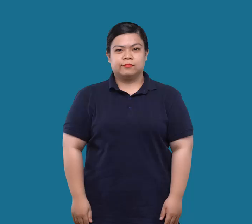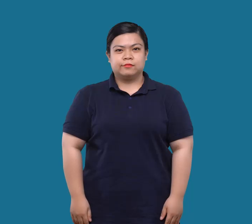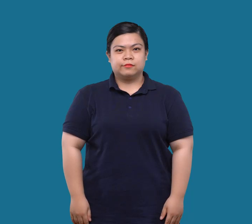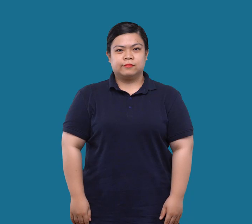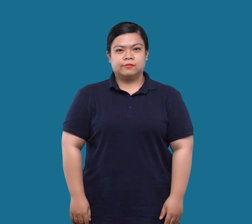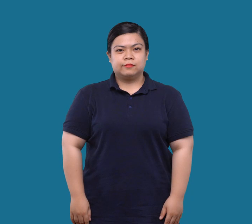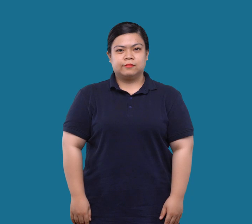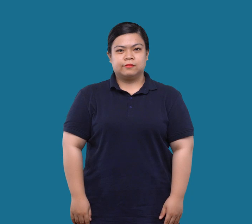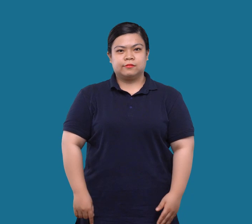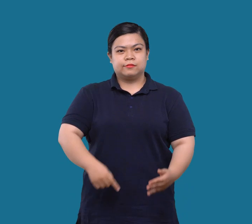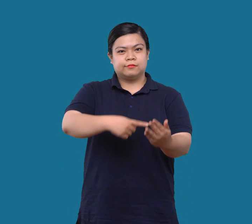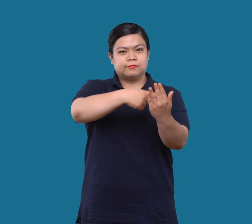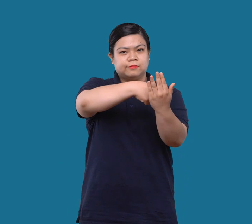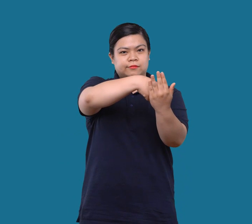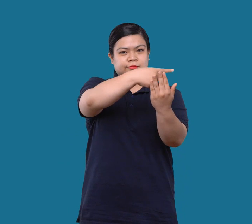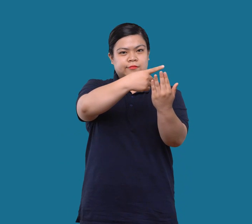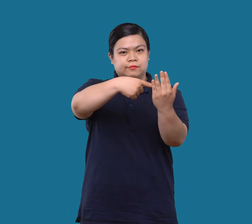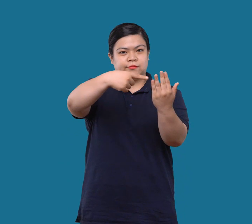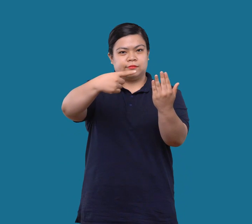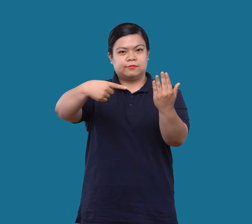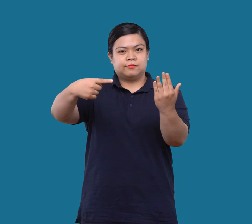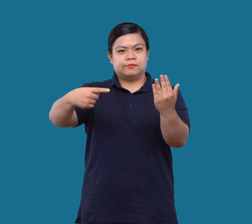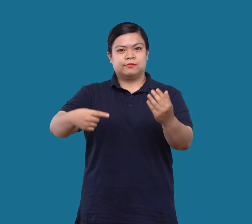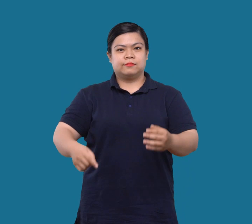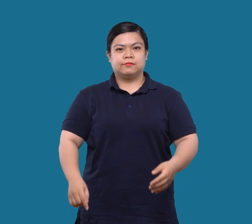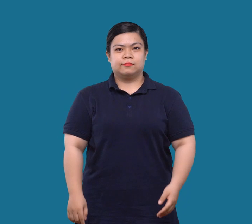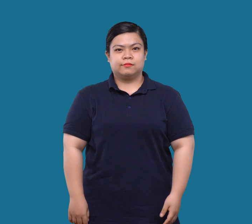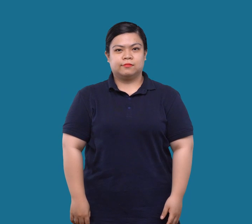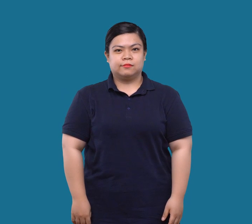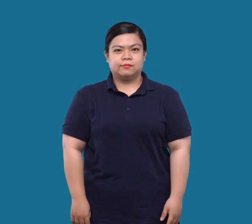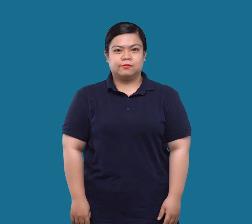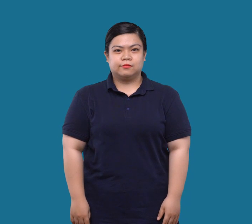câu thơ